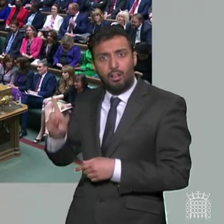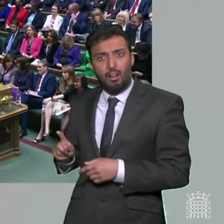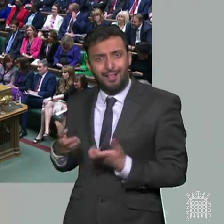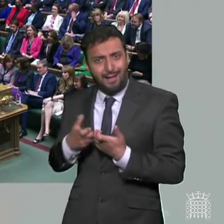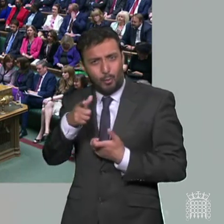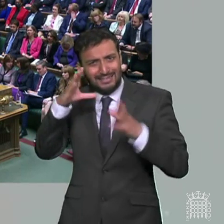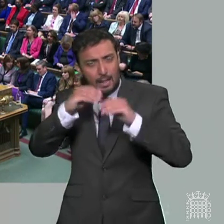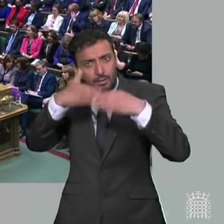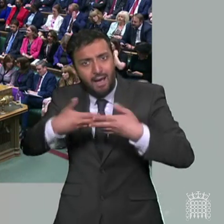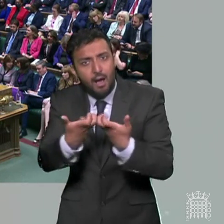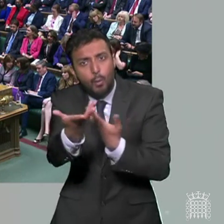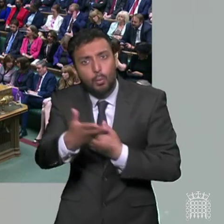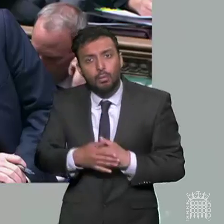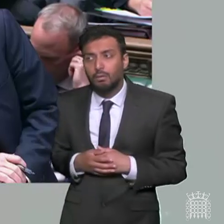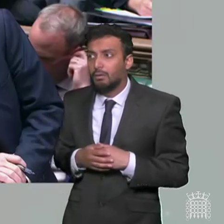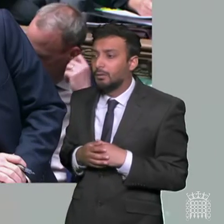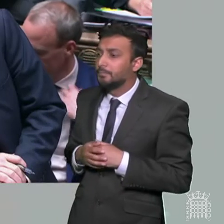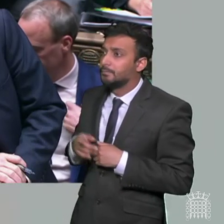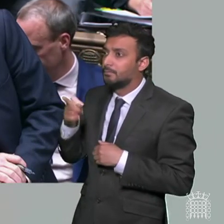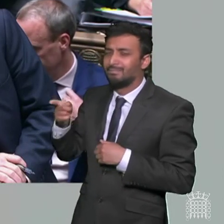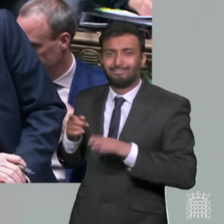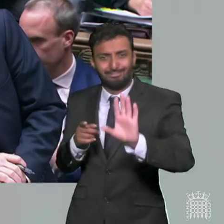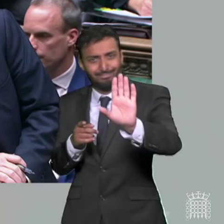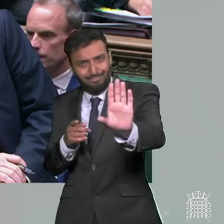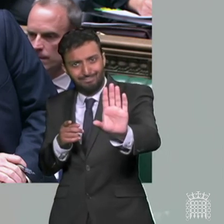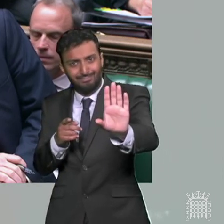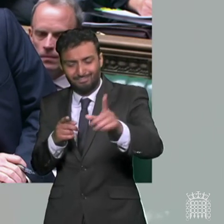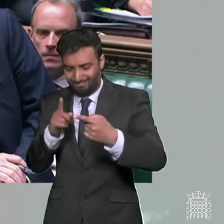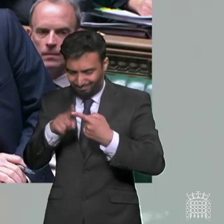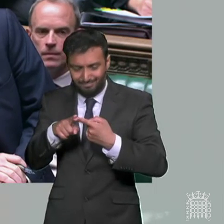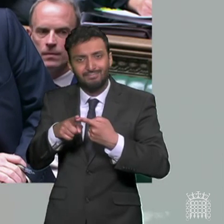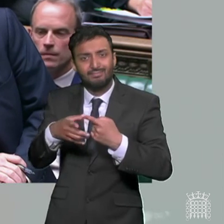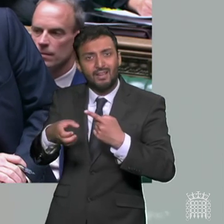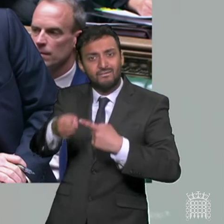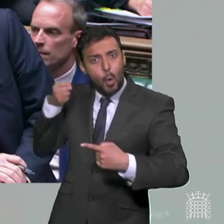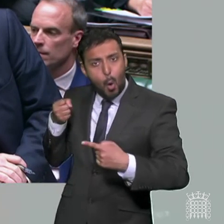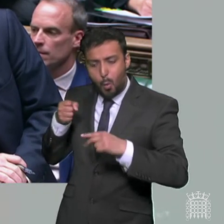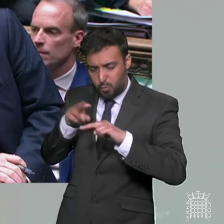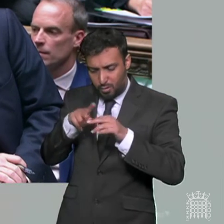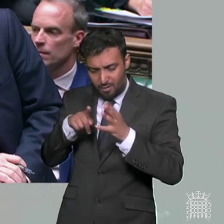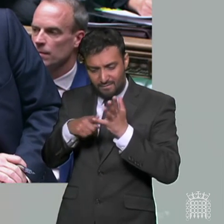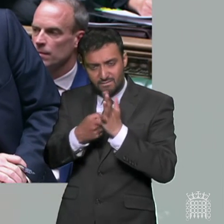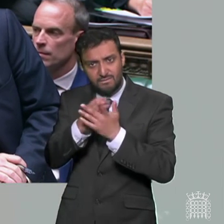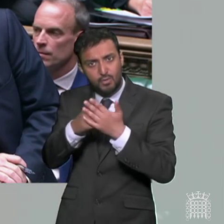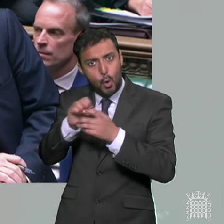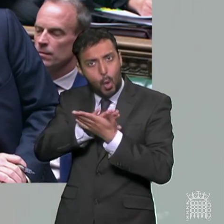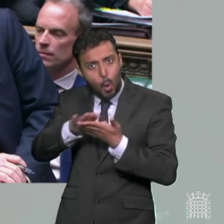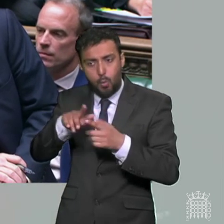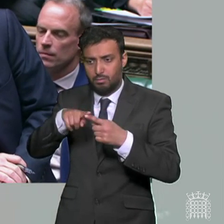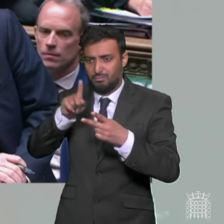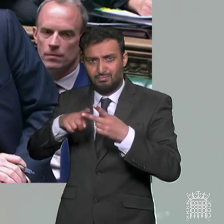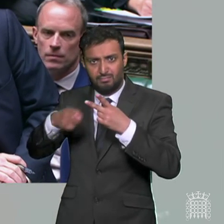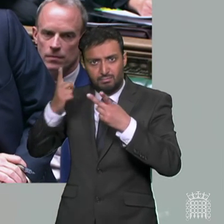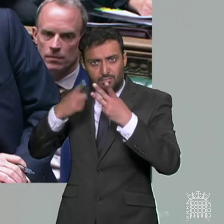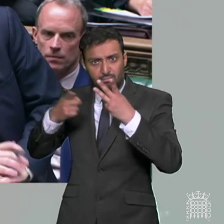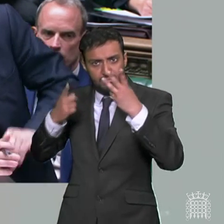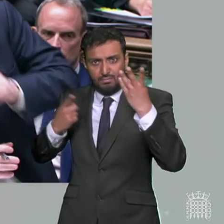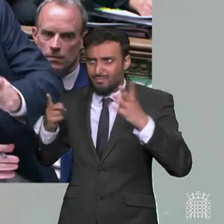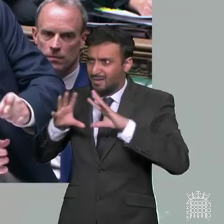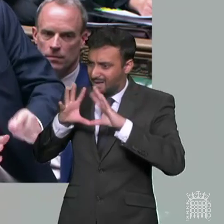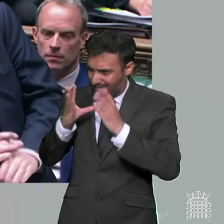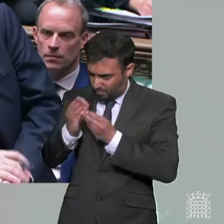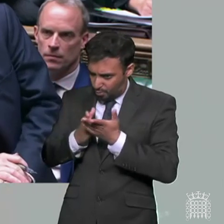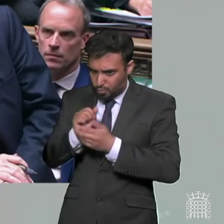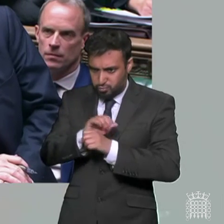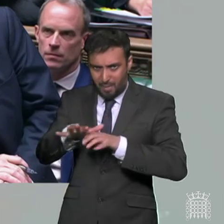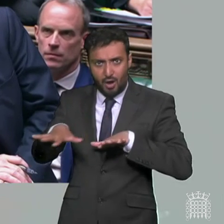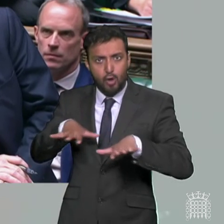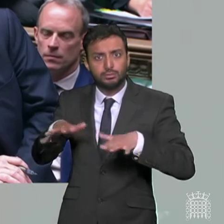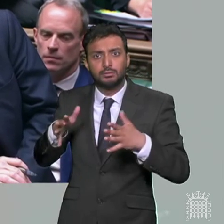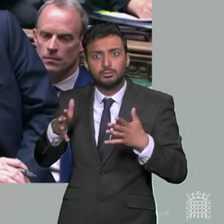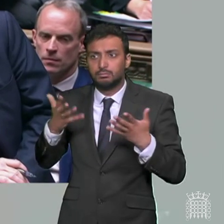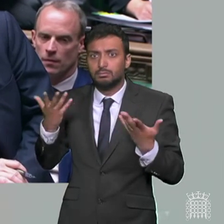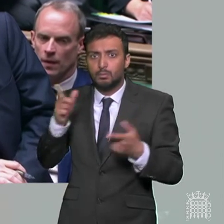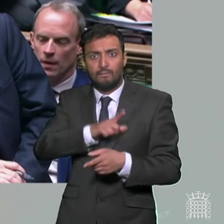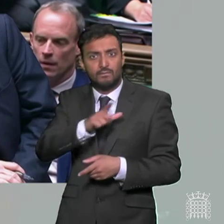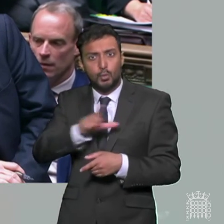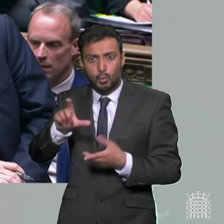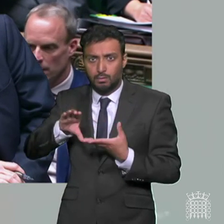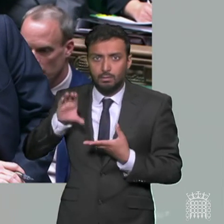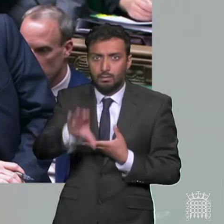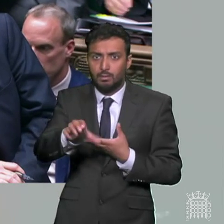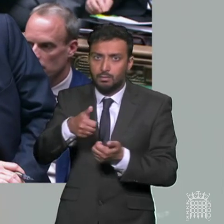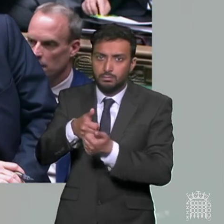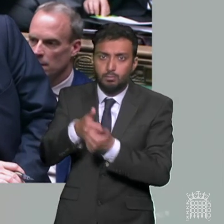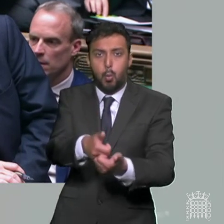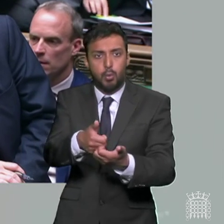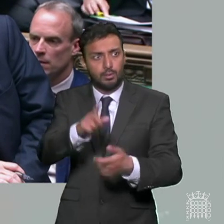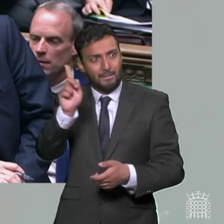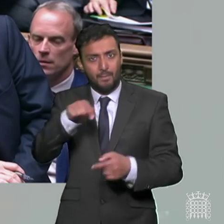From furlough onwards everything we have done since the pandemic began has been to get money into the pockets of the working people of this country; those are the people who time and again we have prioritised.